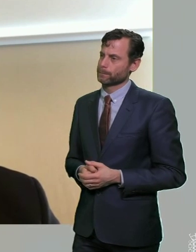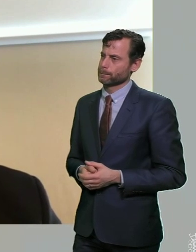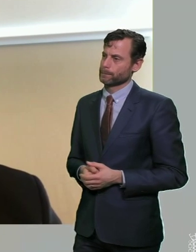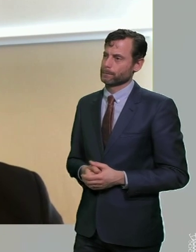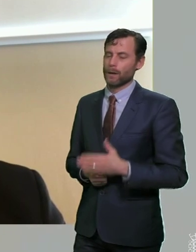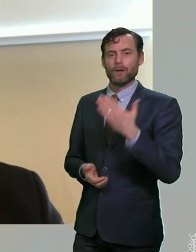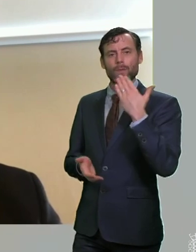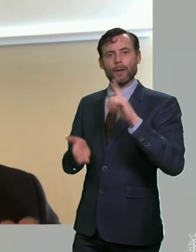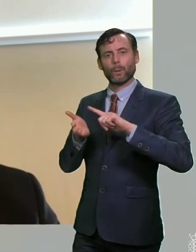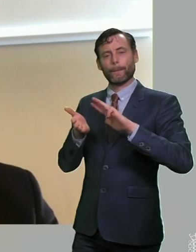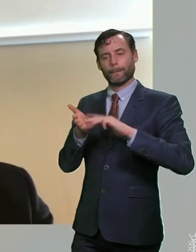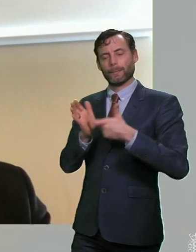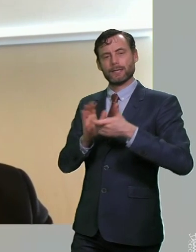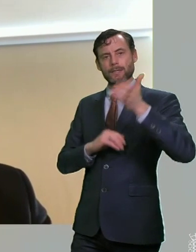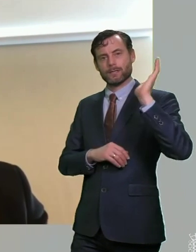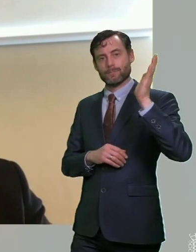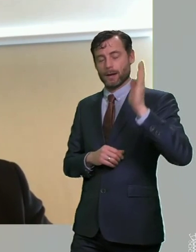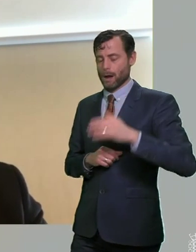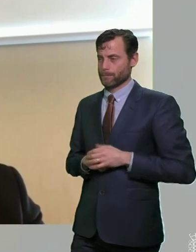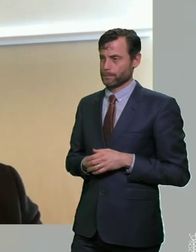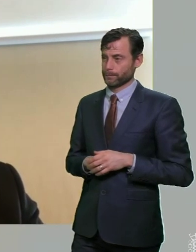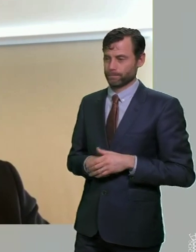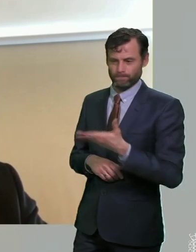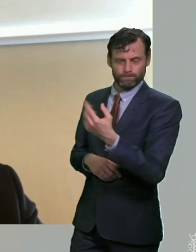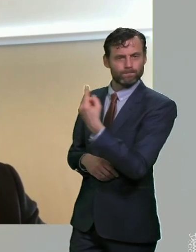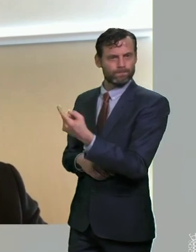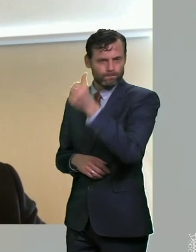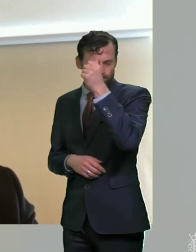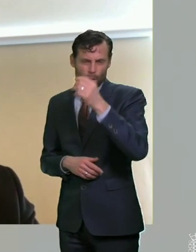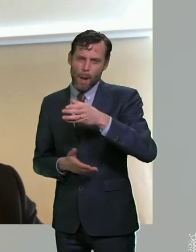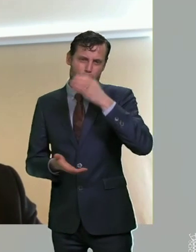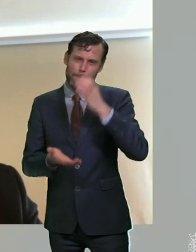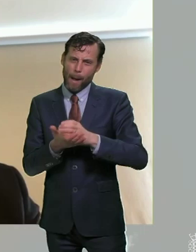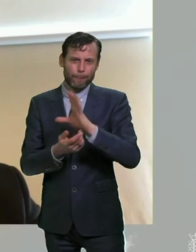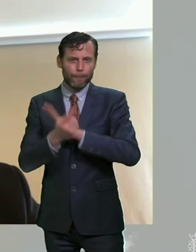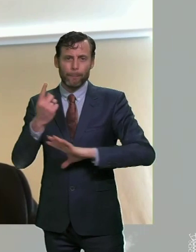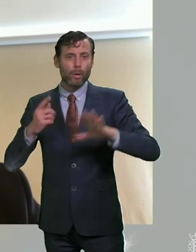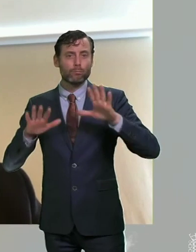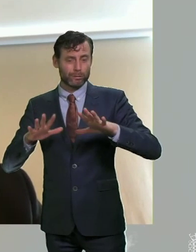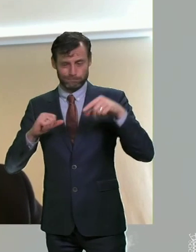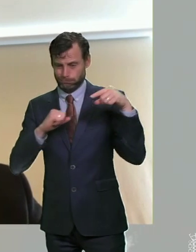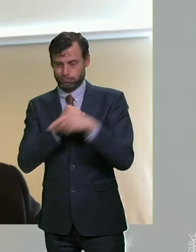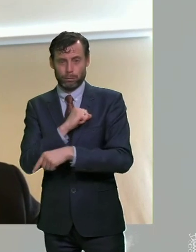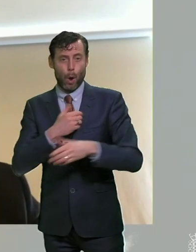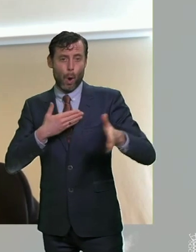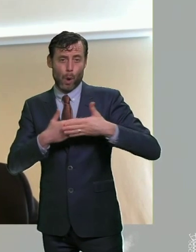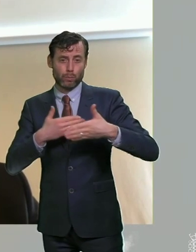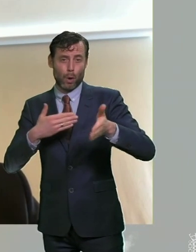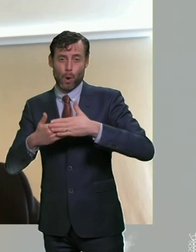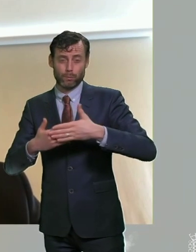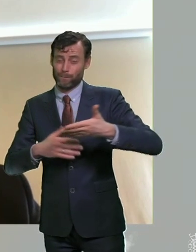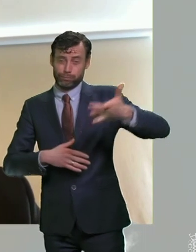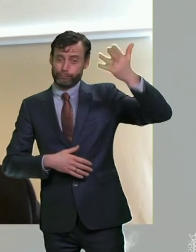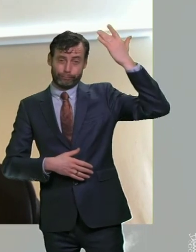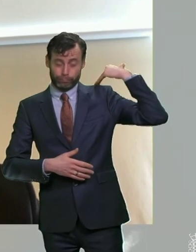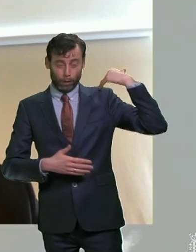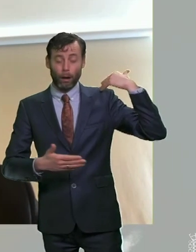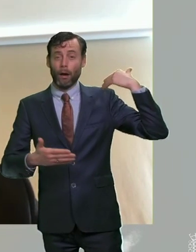Giles WatlingMy right honourable Friend will know that pubs have been closing all over Britain for decades now, tearing the hearts out of communities.